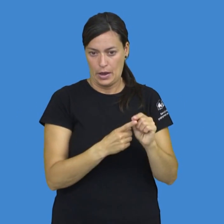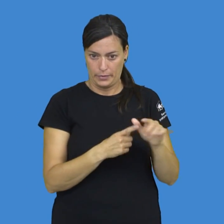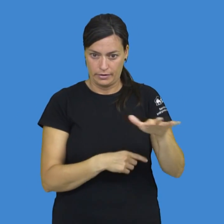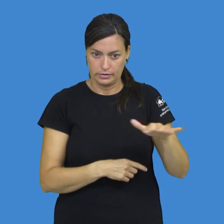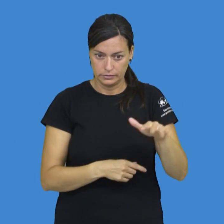dónde